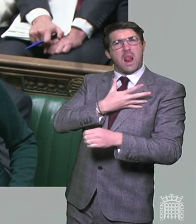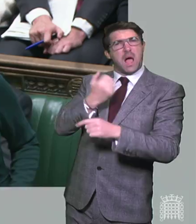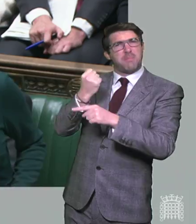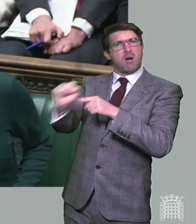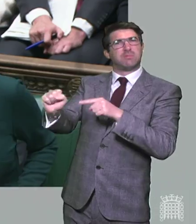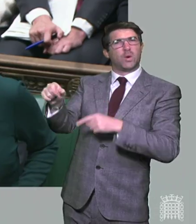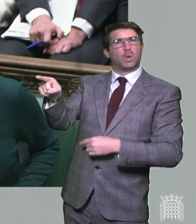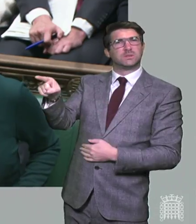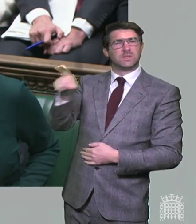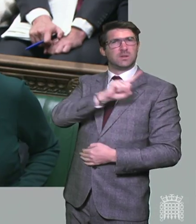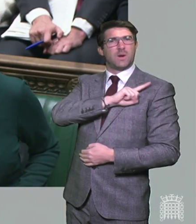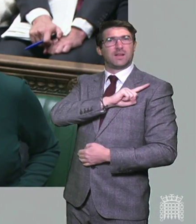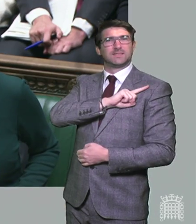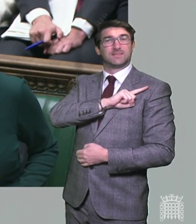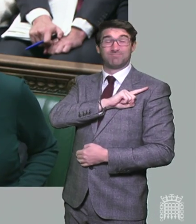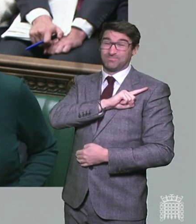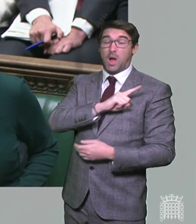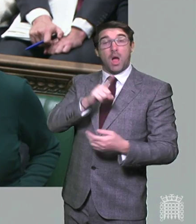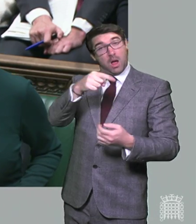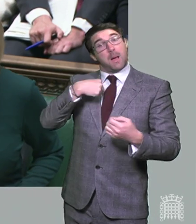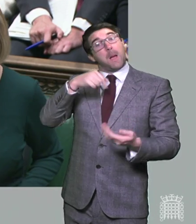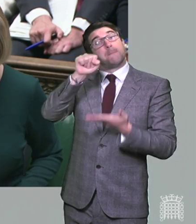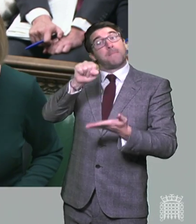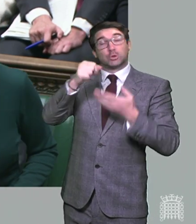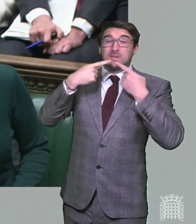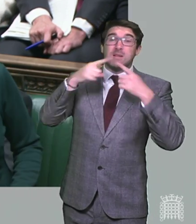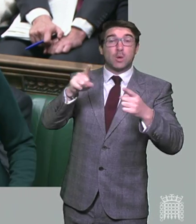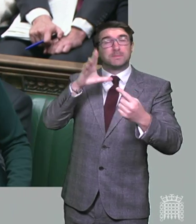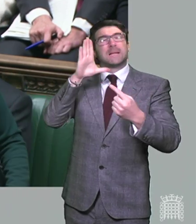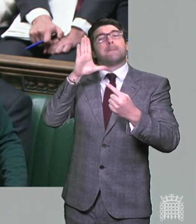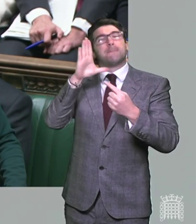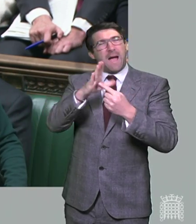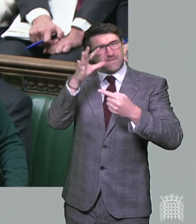That was the major part of the mini-Budget that we announced.